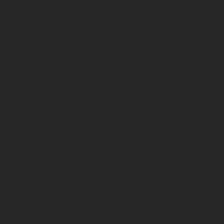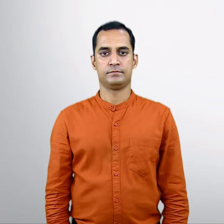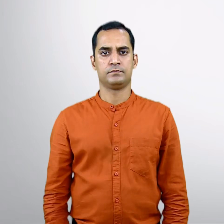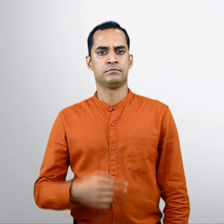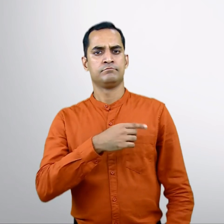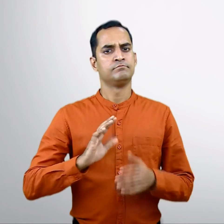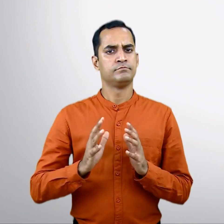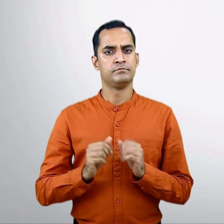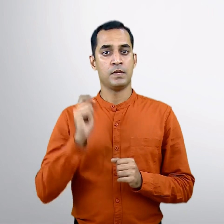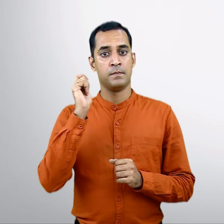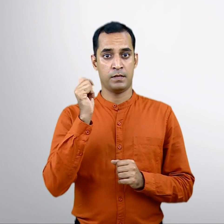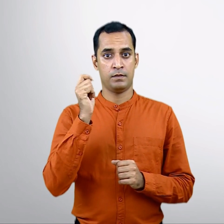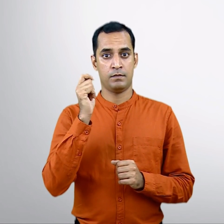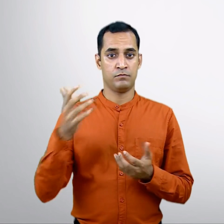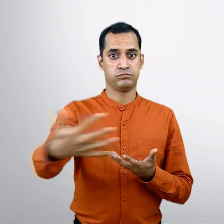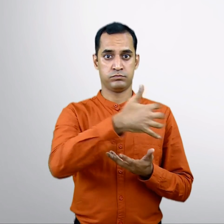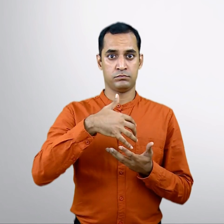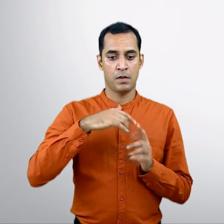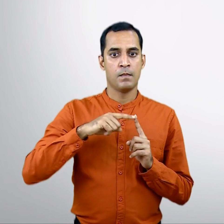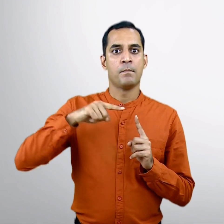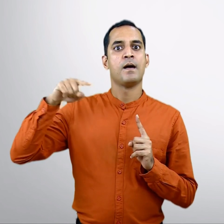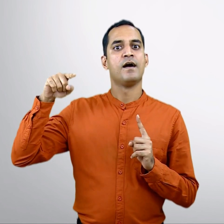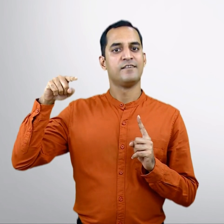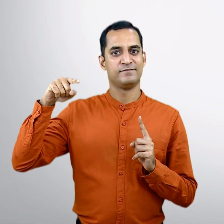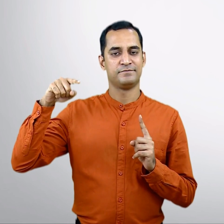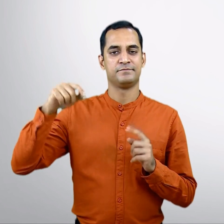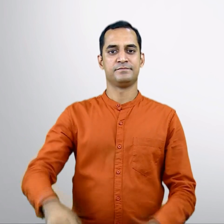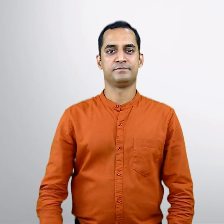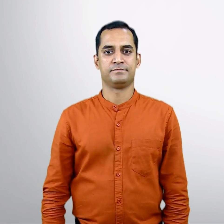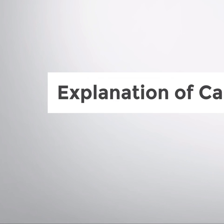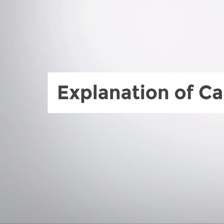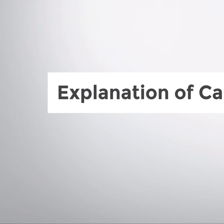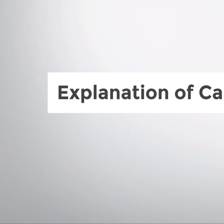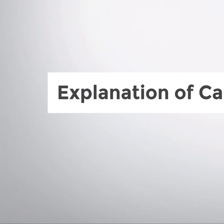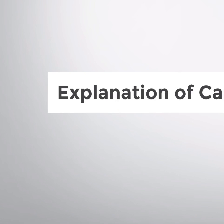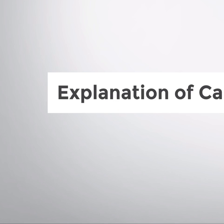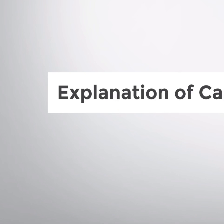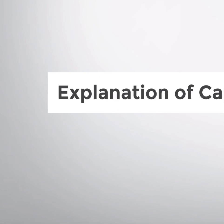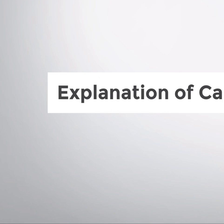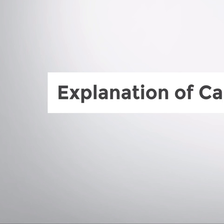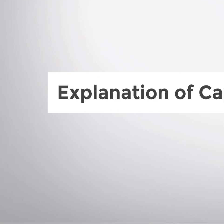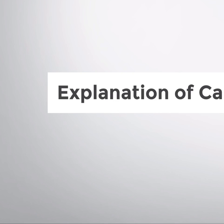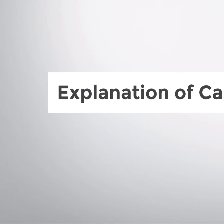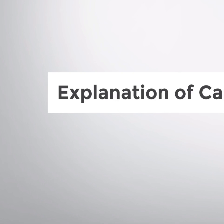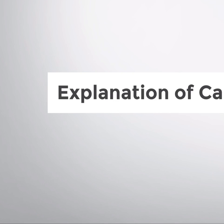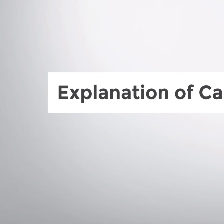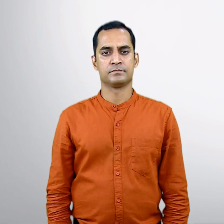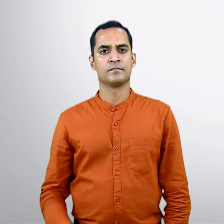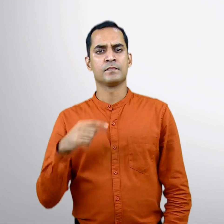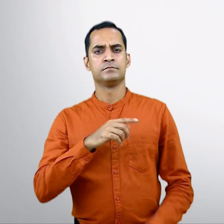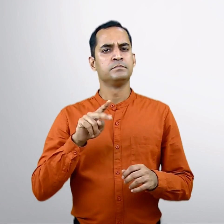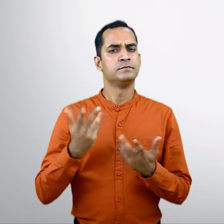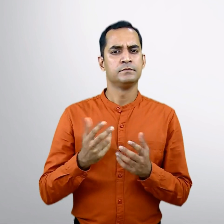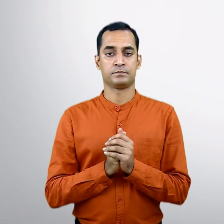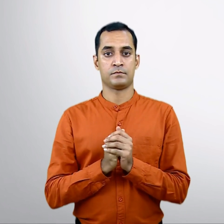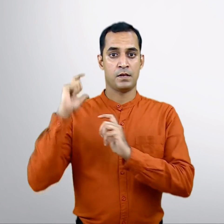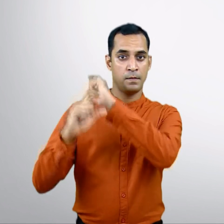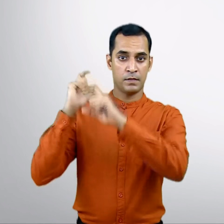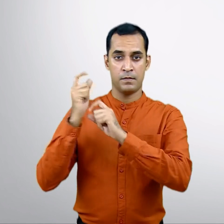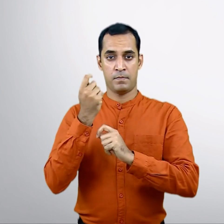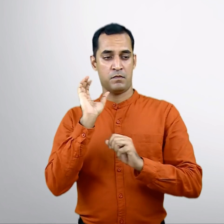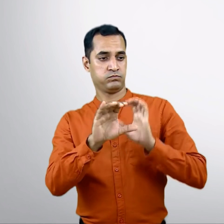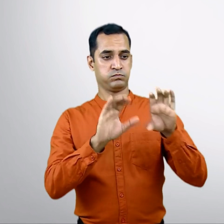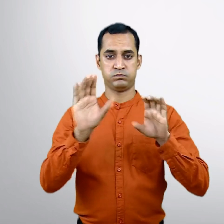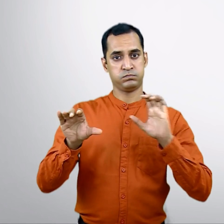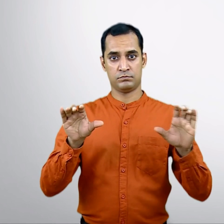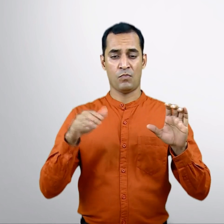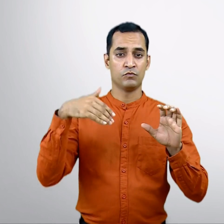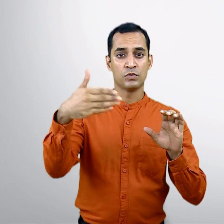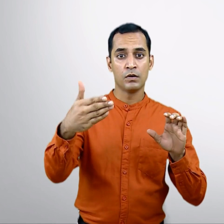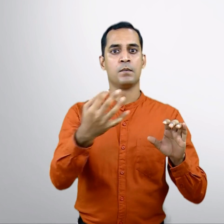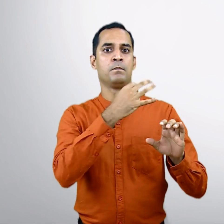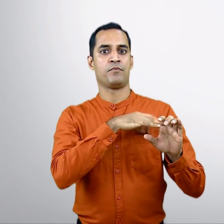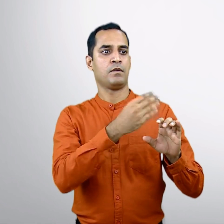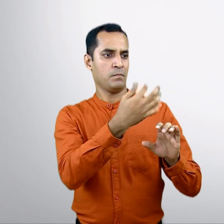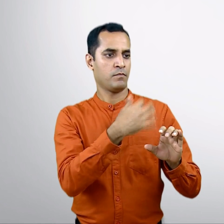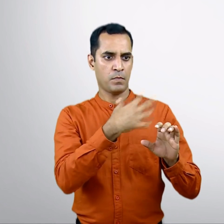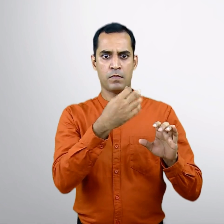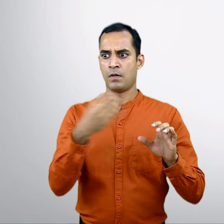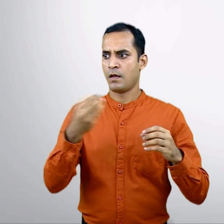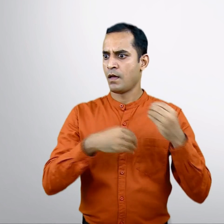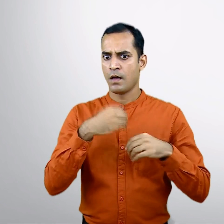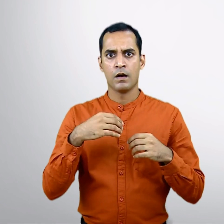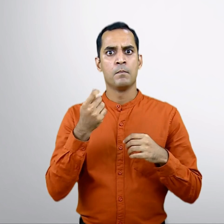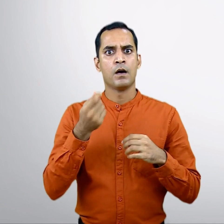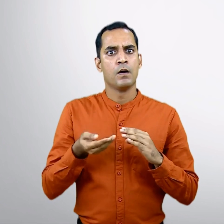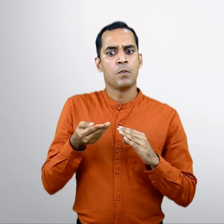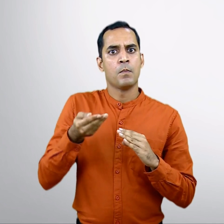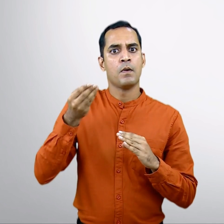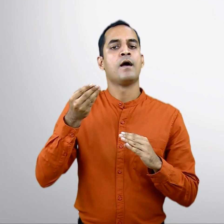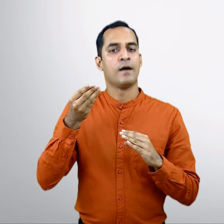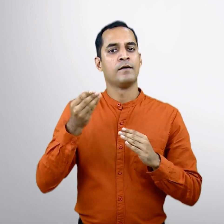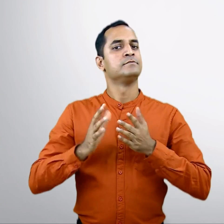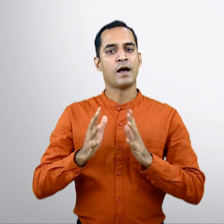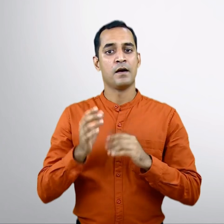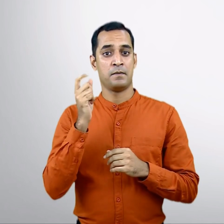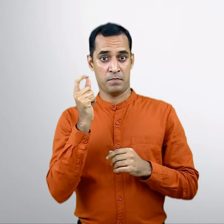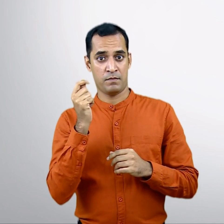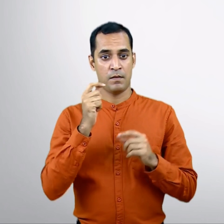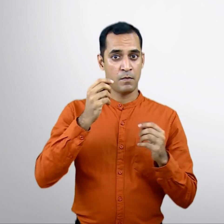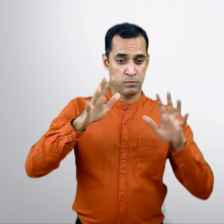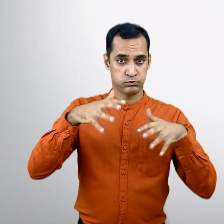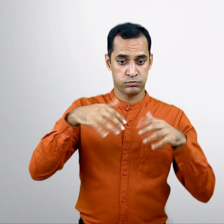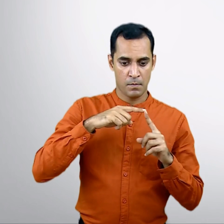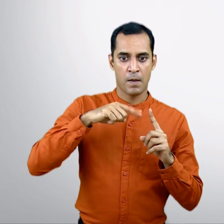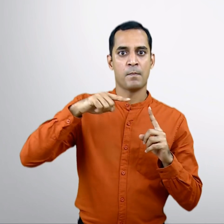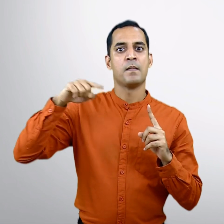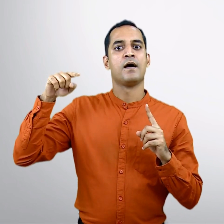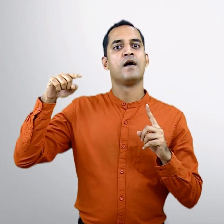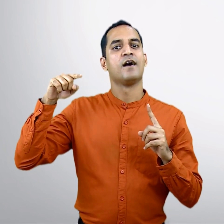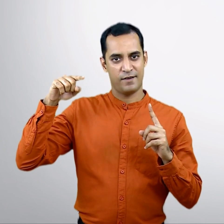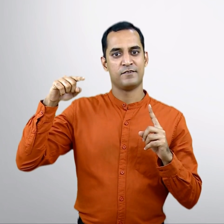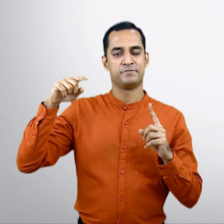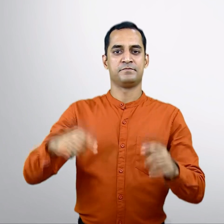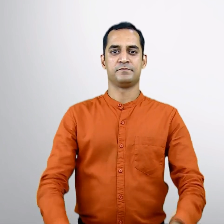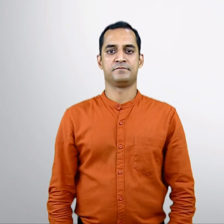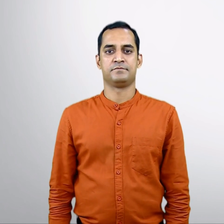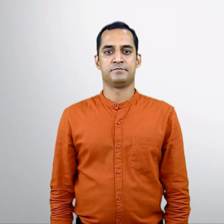Capital Appreciation